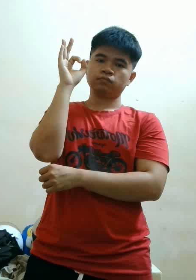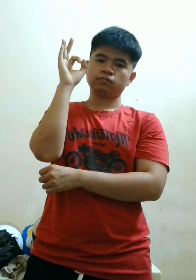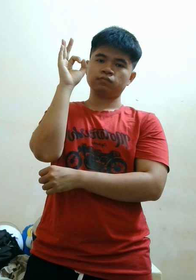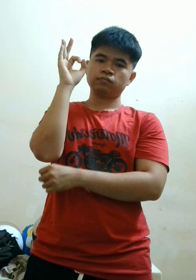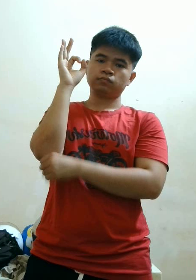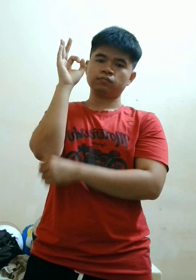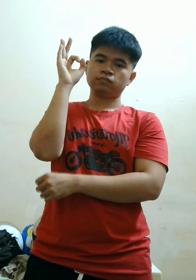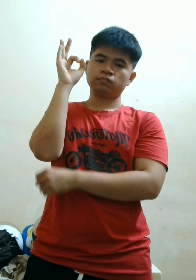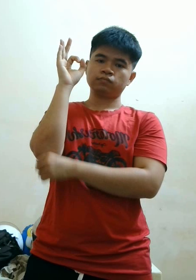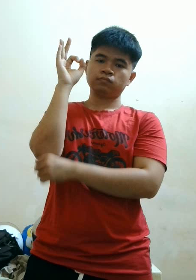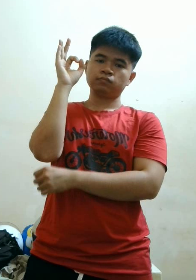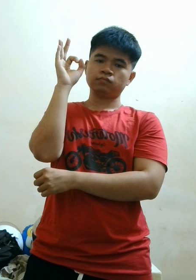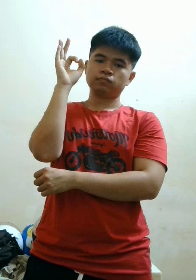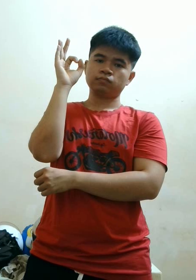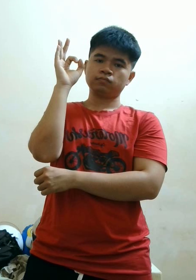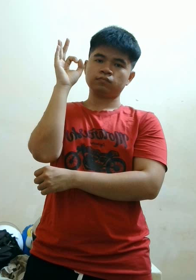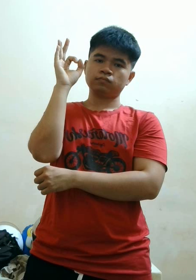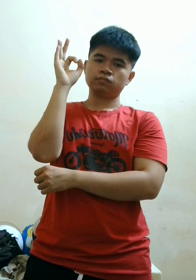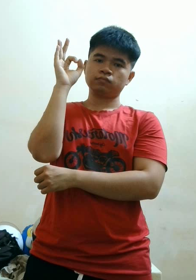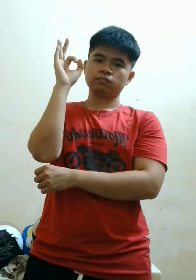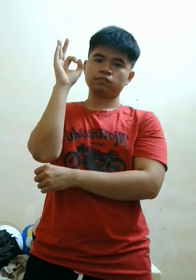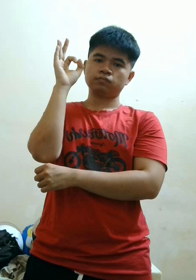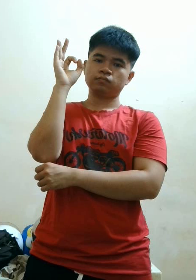buoi trua